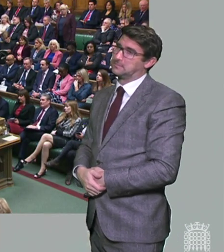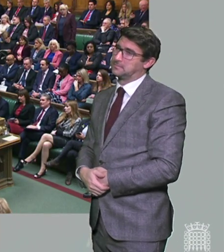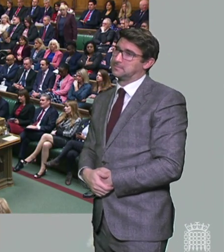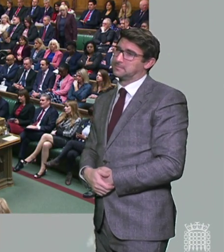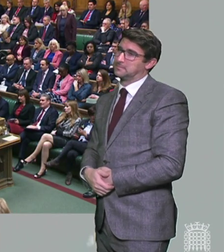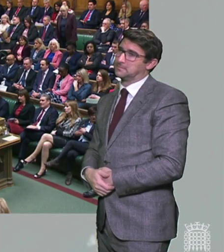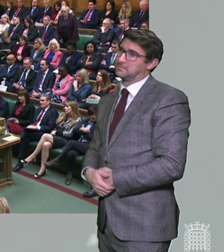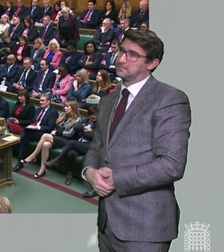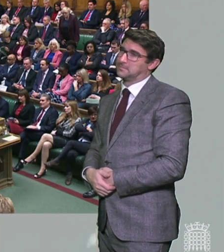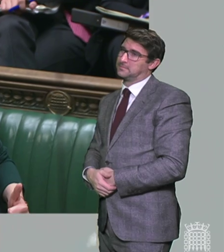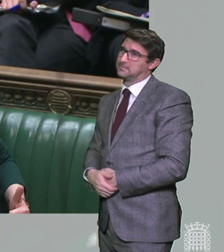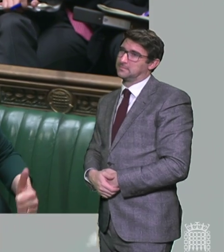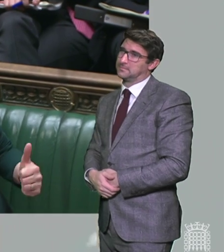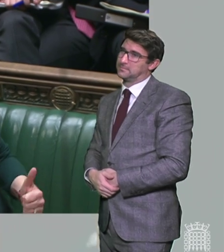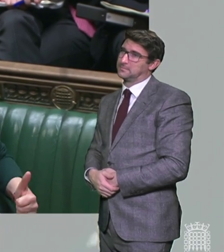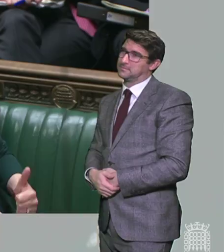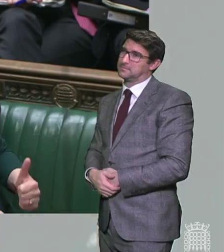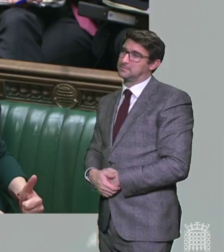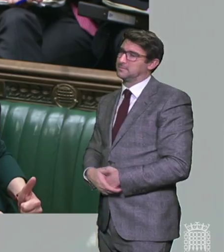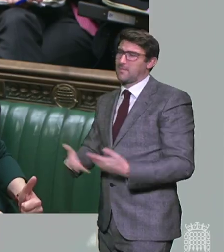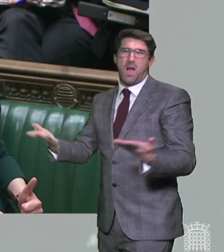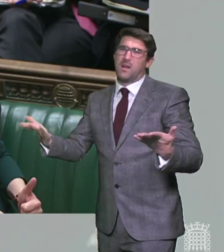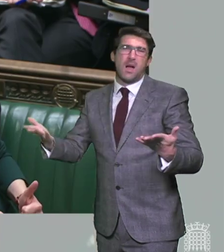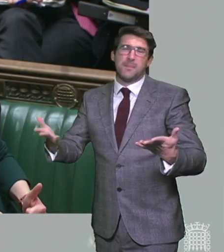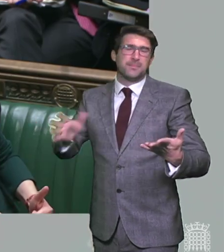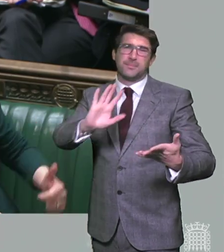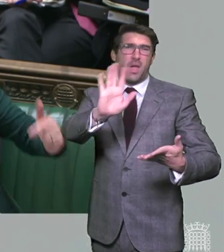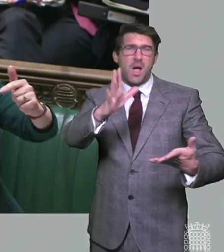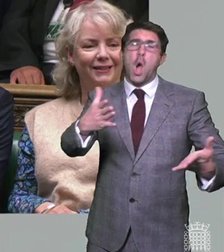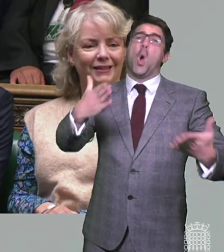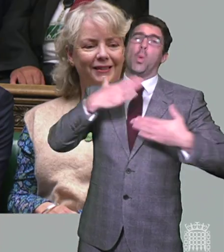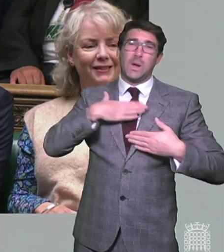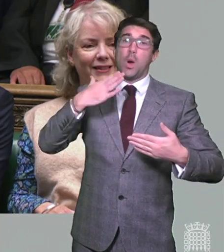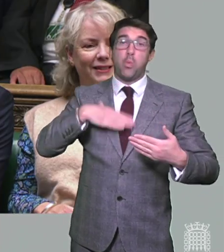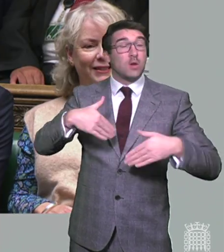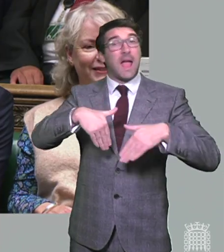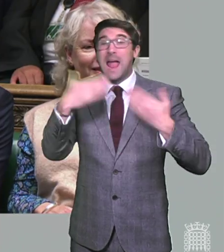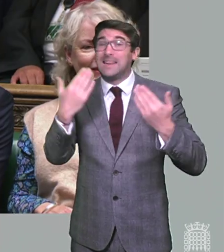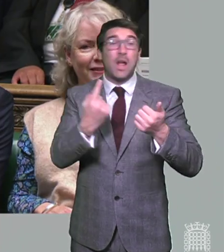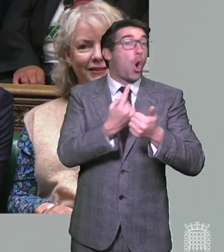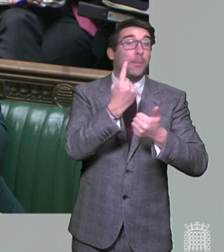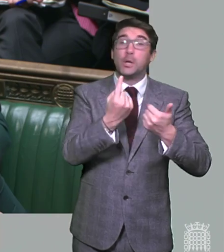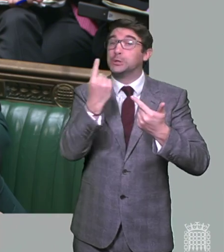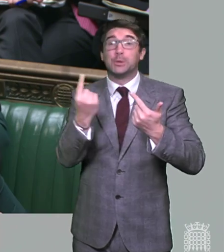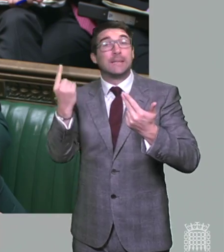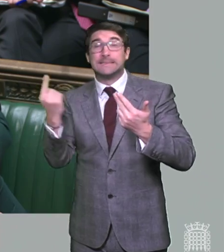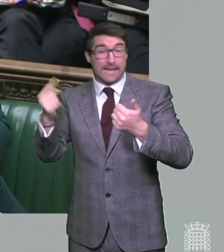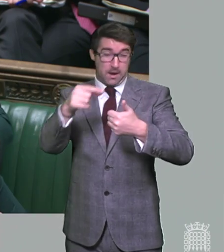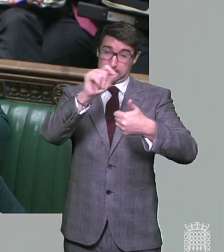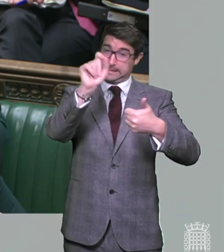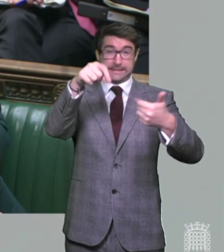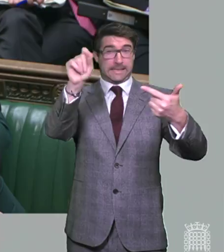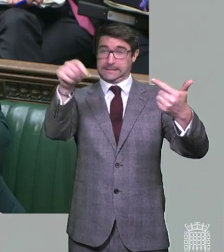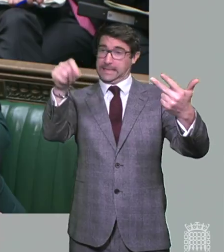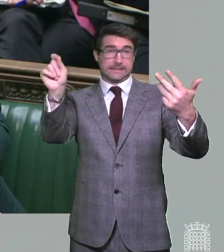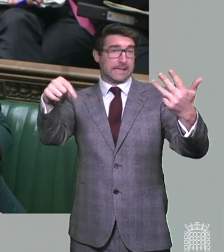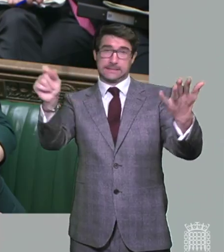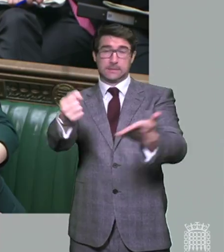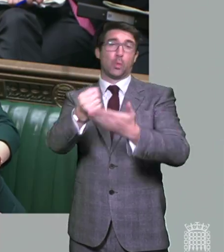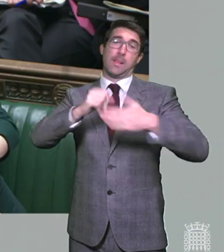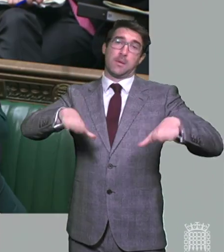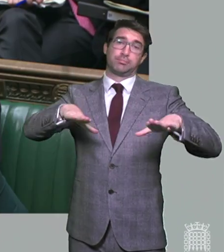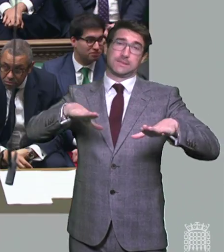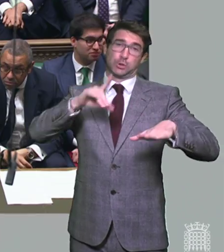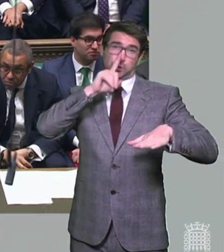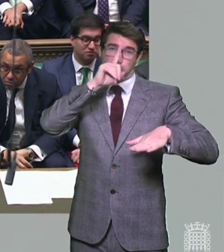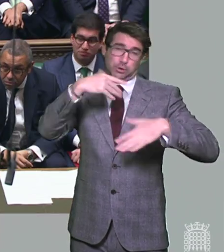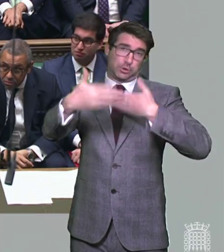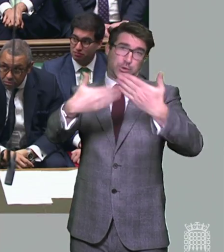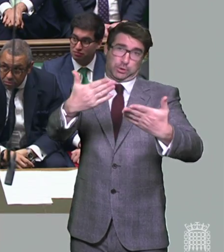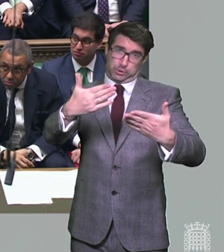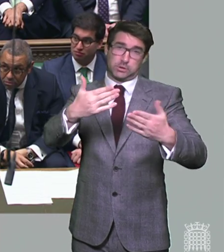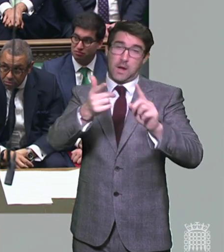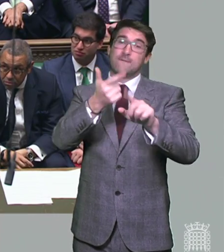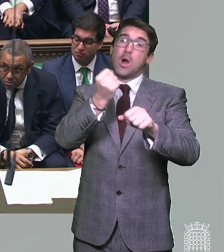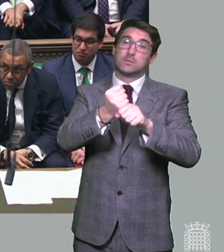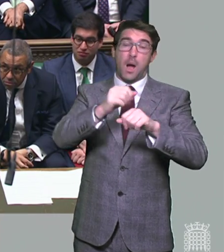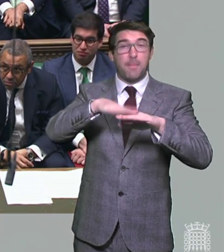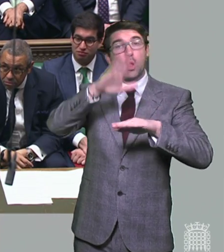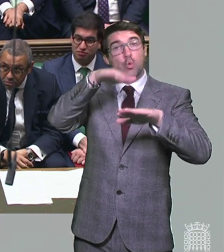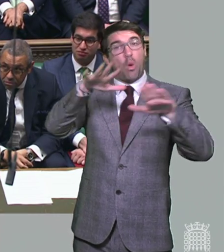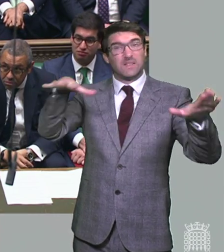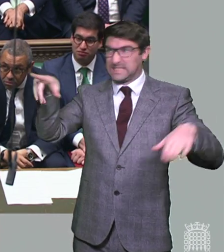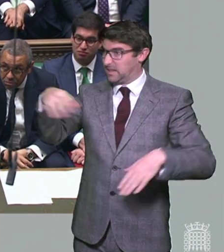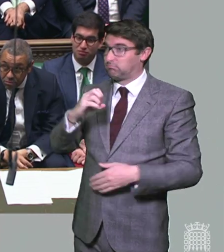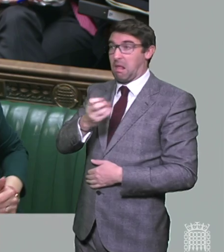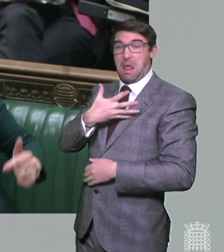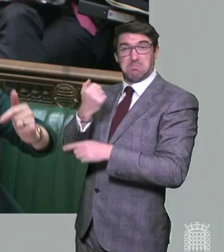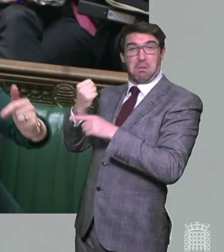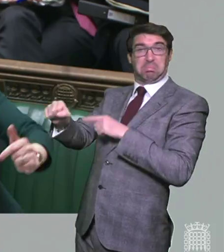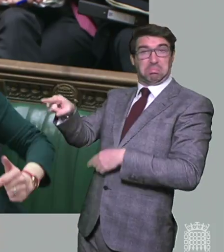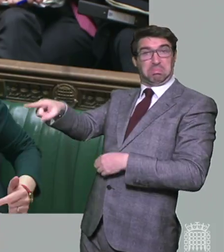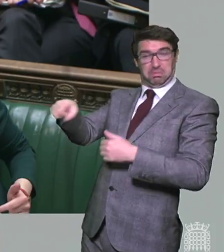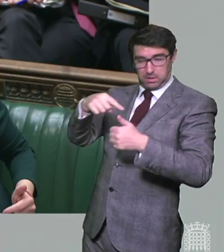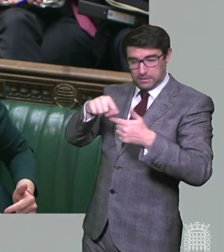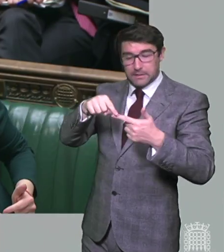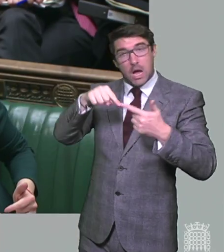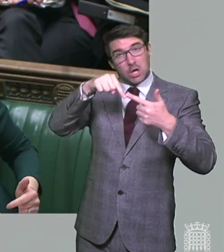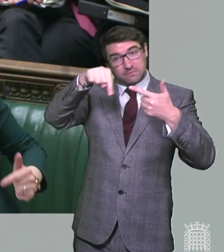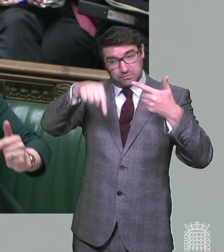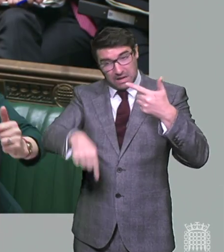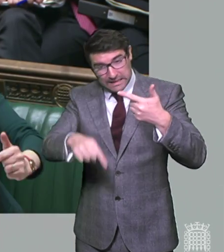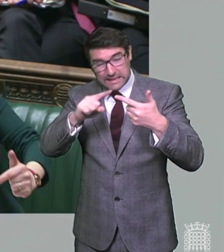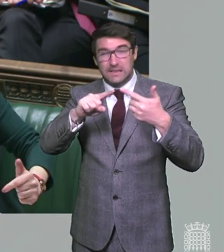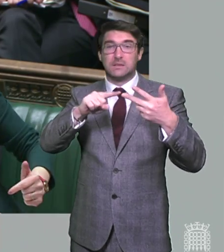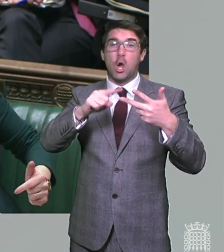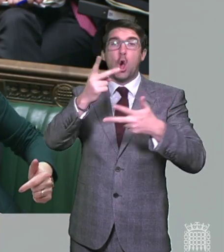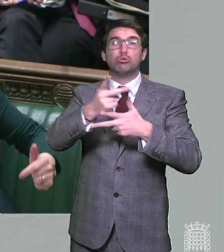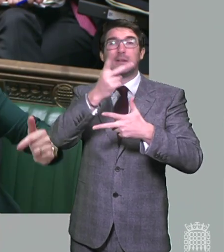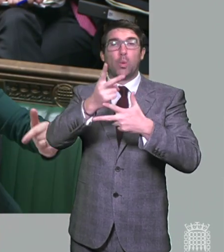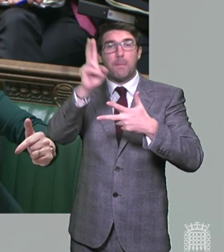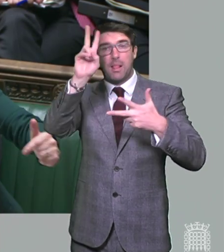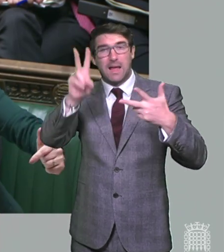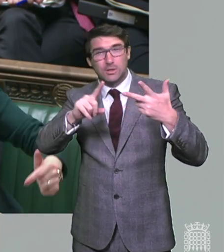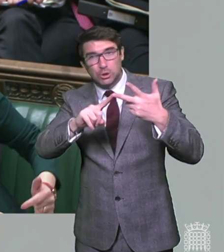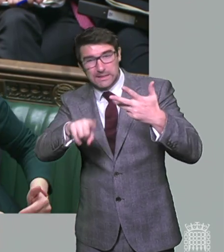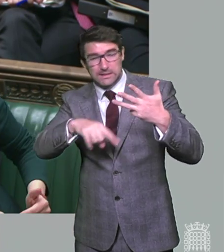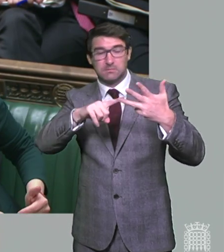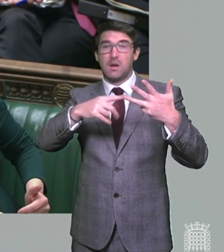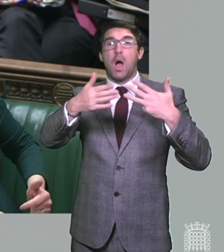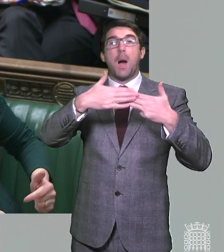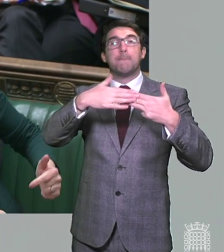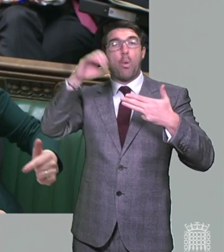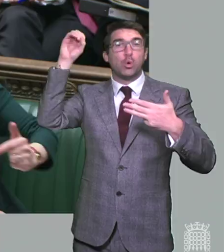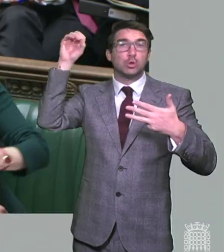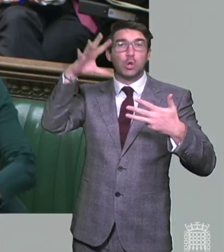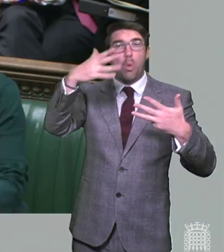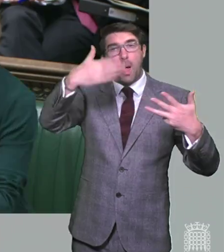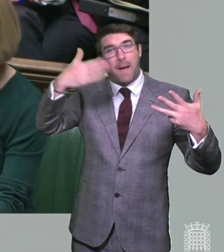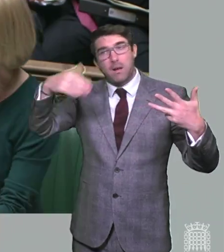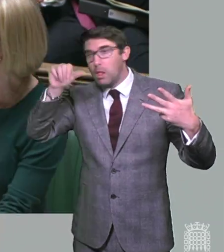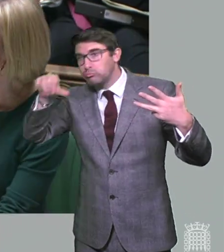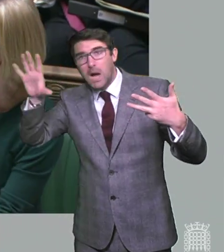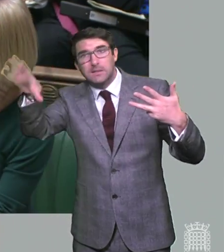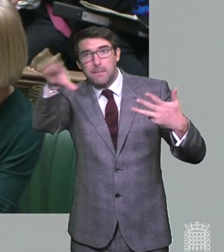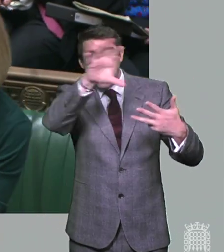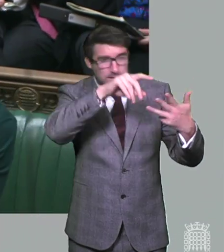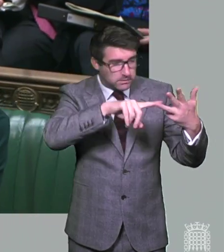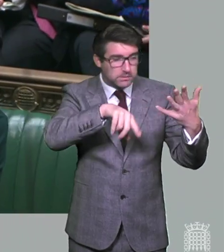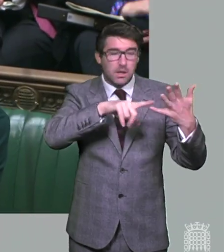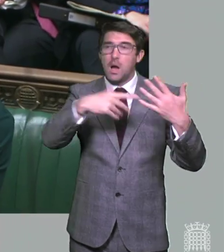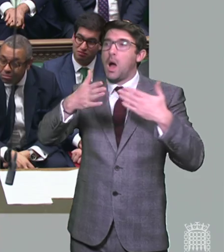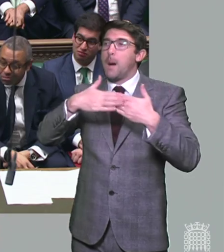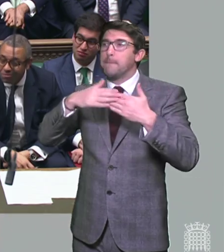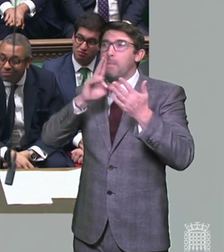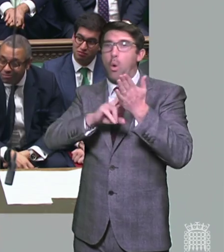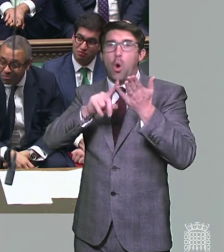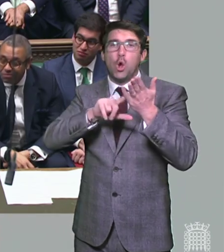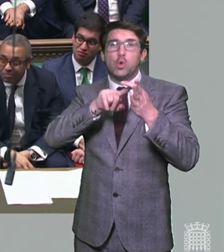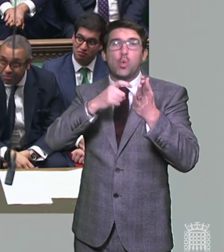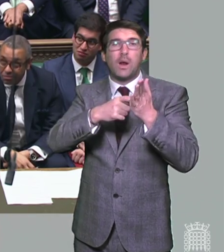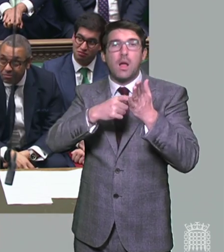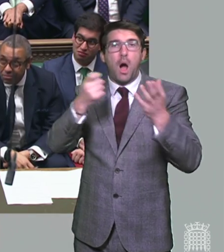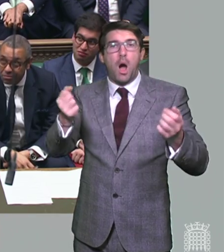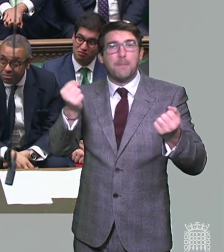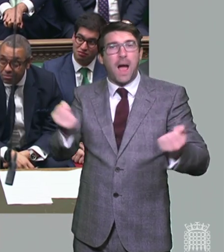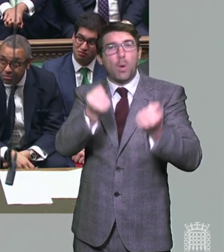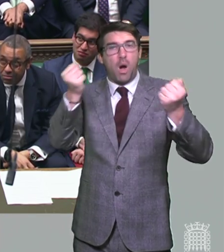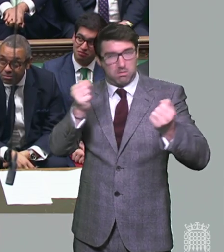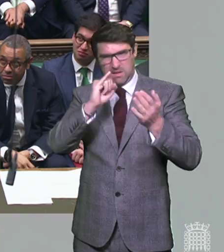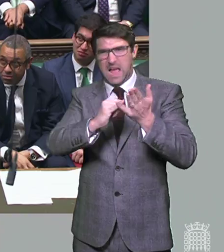We are pulling every lever to improve our energy supply in Britain, whether that is the North sea and opening up more opportunity there, which those on the Opposition Front Bench are against, whether it is fracking, whether it is more renewables, which I am very supportive of, whether it is more solar panels in the right place or whether it is more nuclear power stations, which are opposed by the SNP.